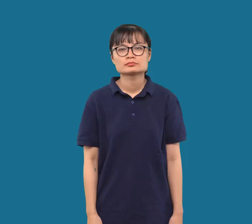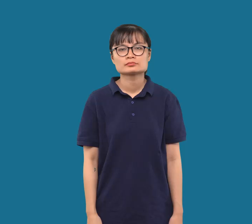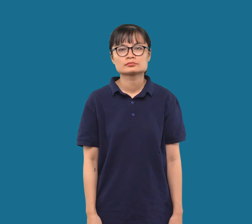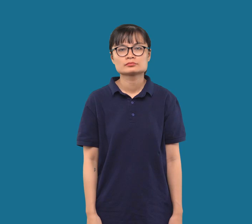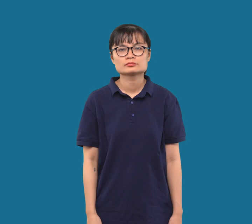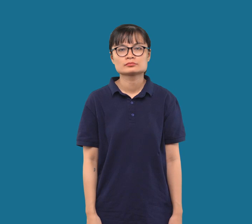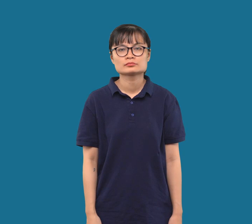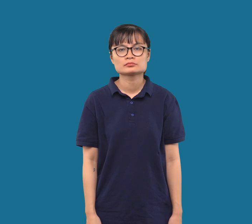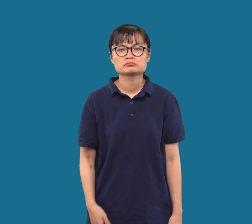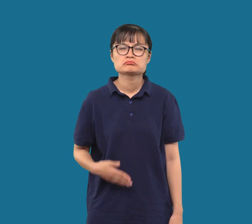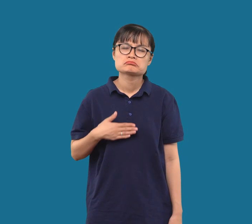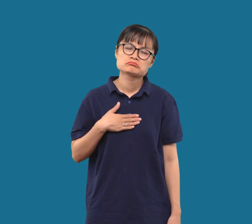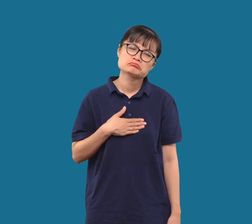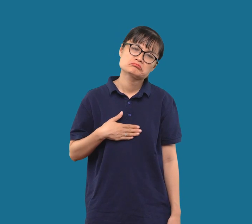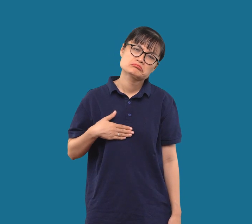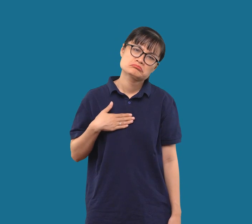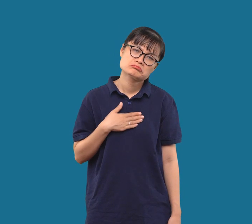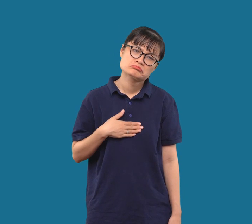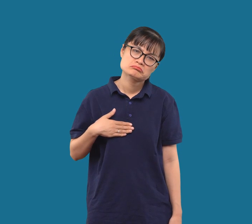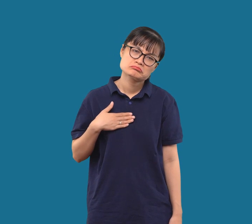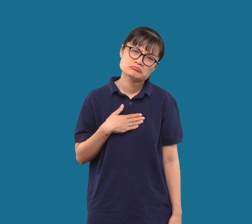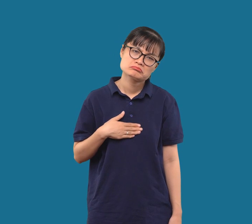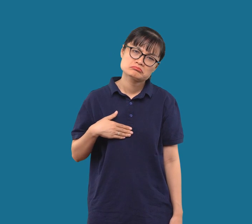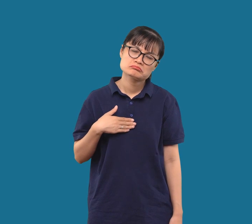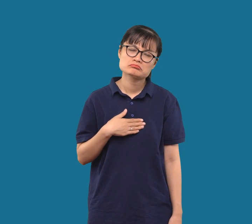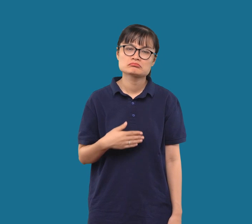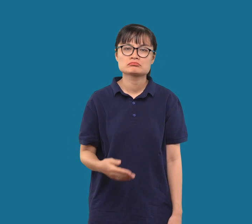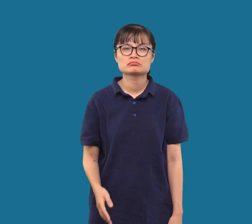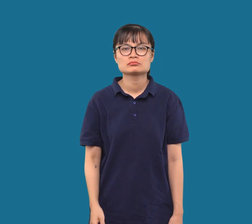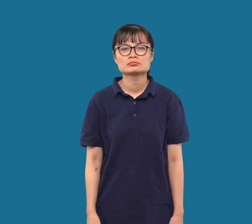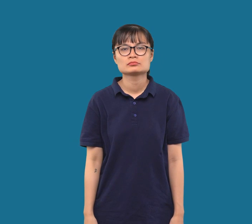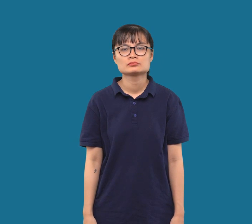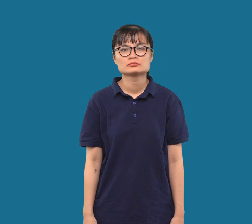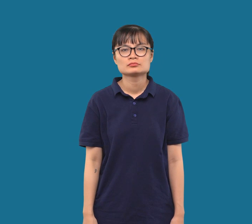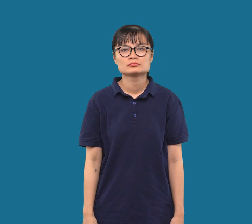tủi thân